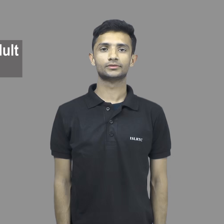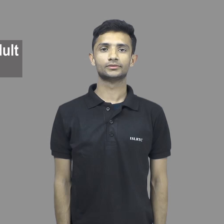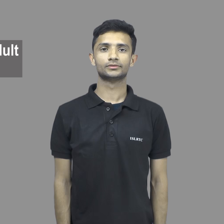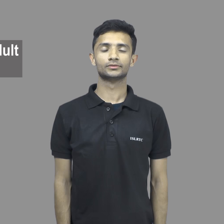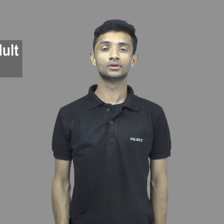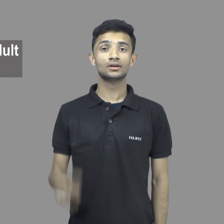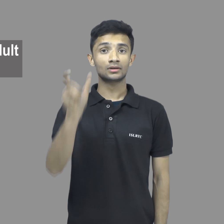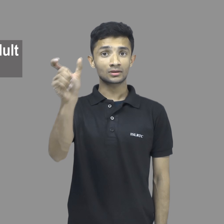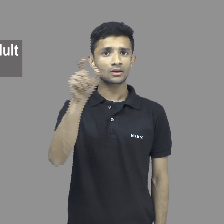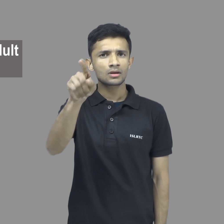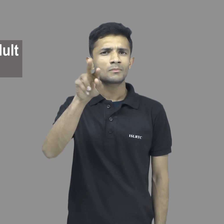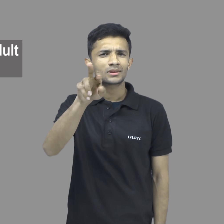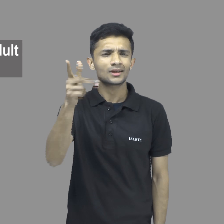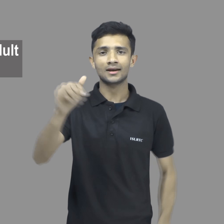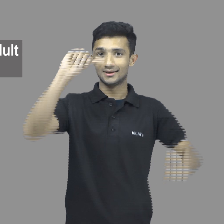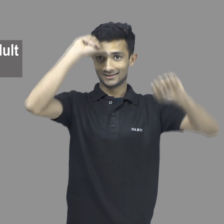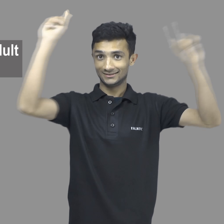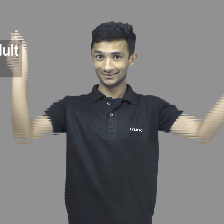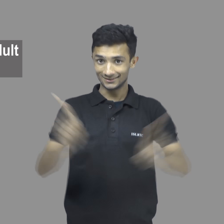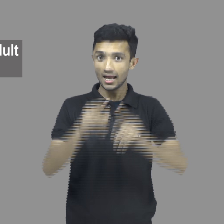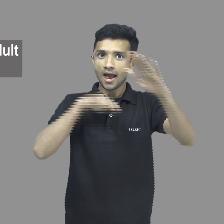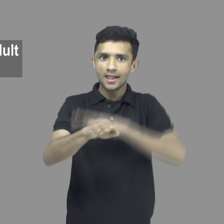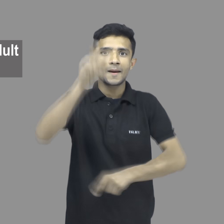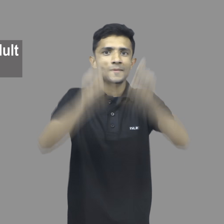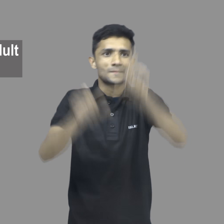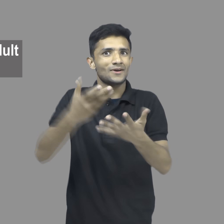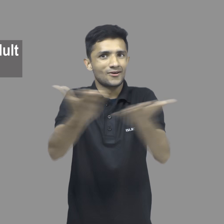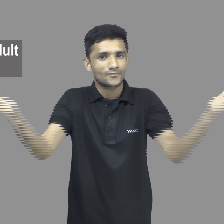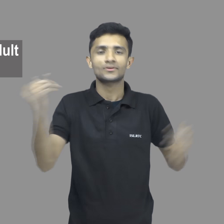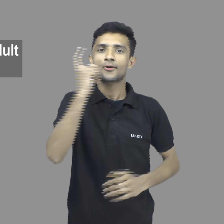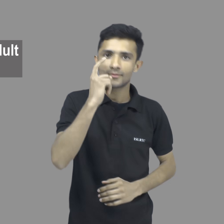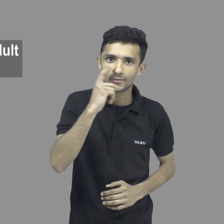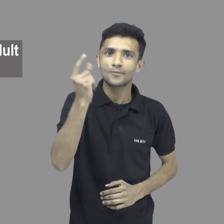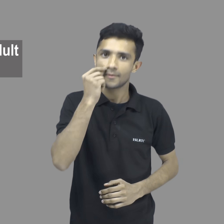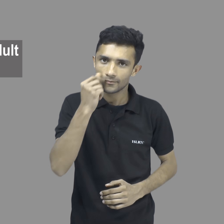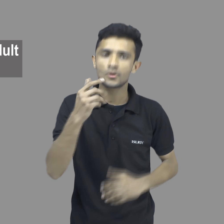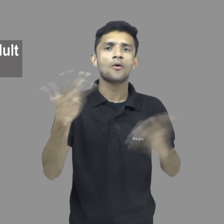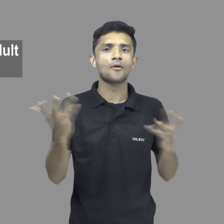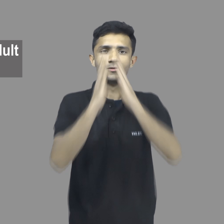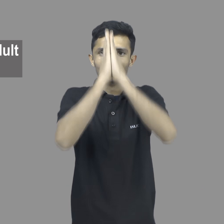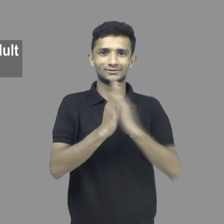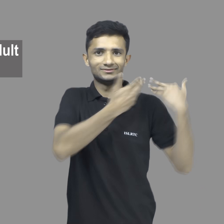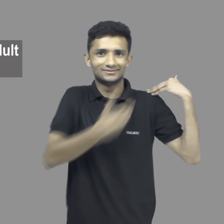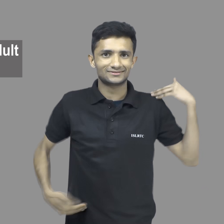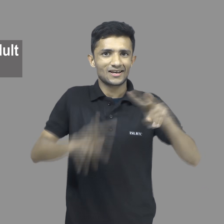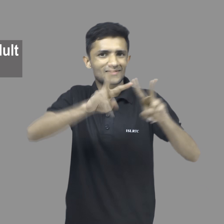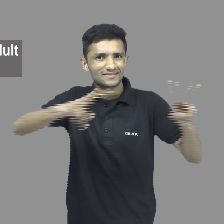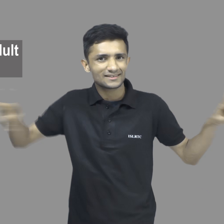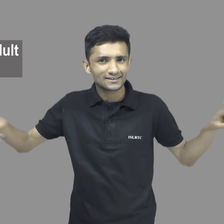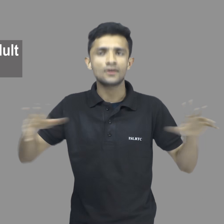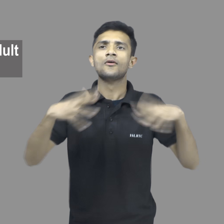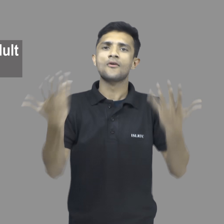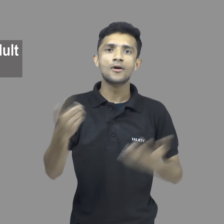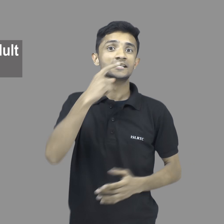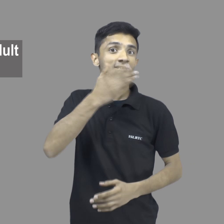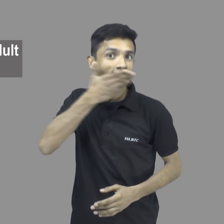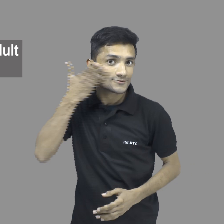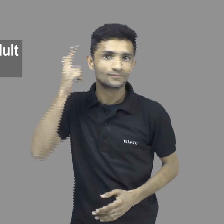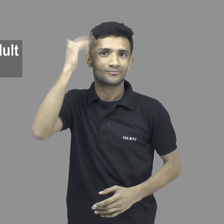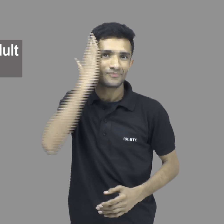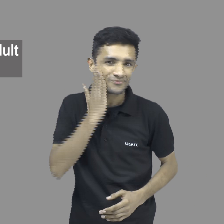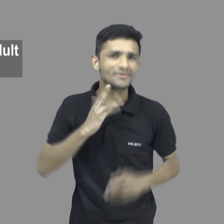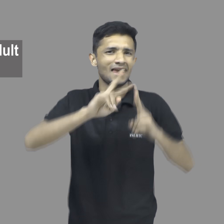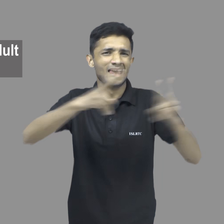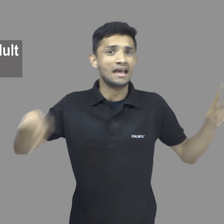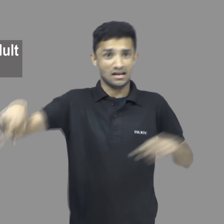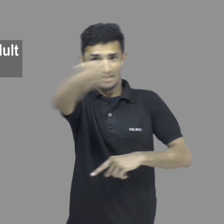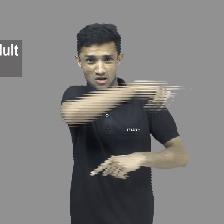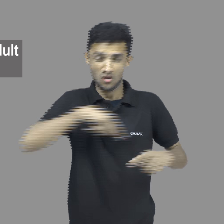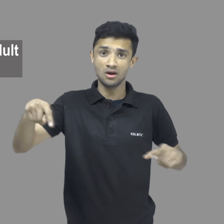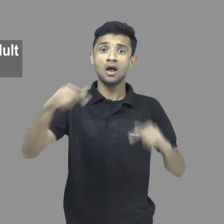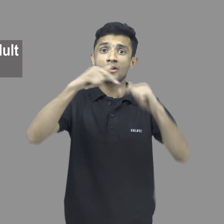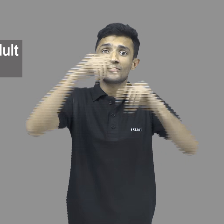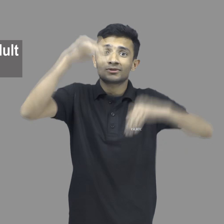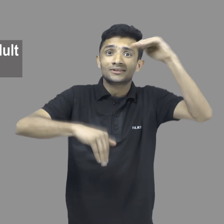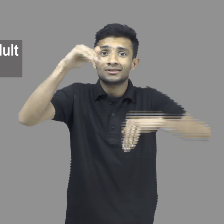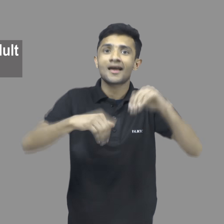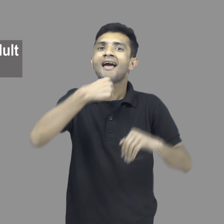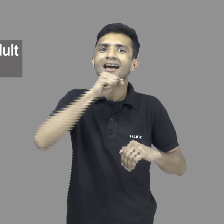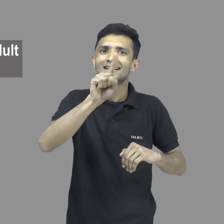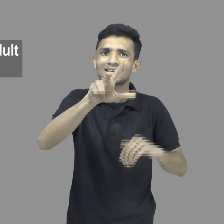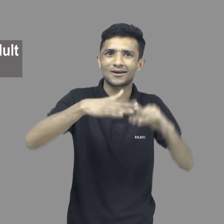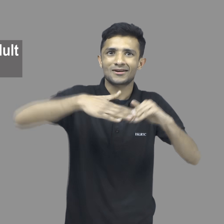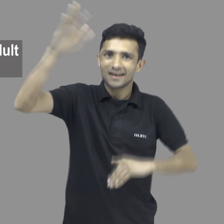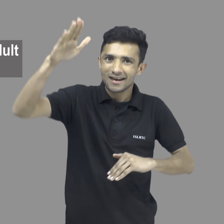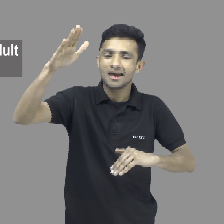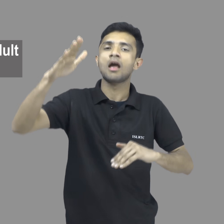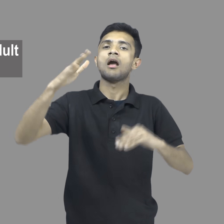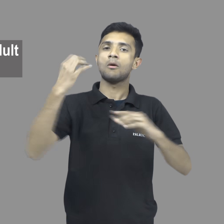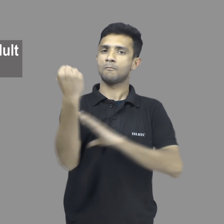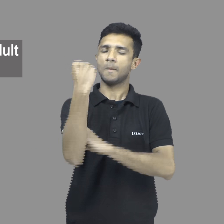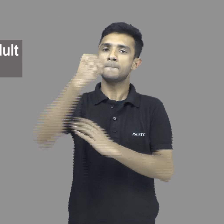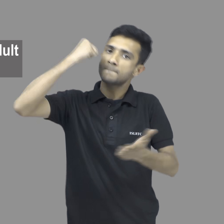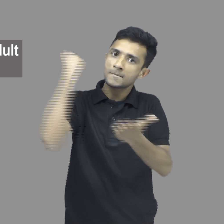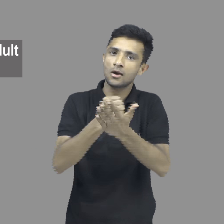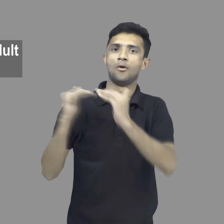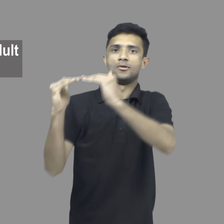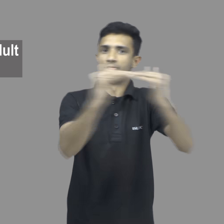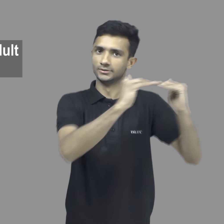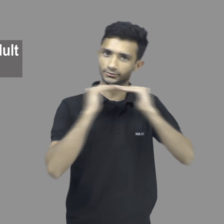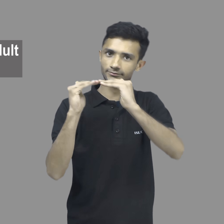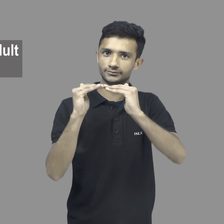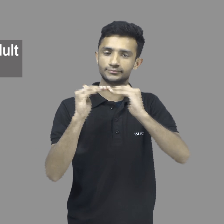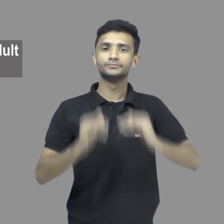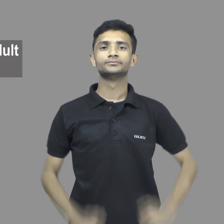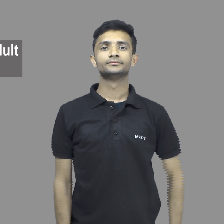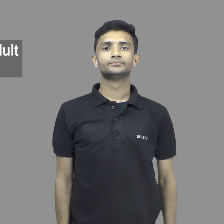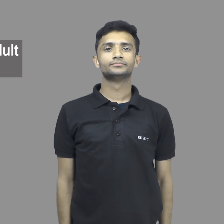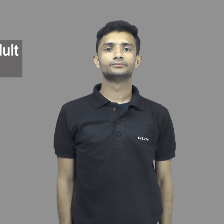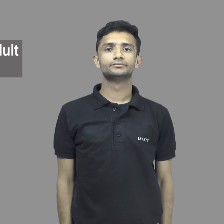Universal Adult Franchise